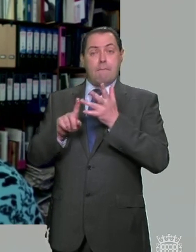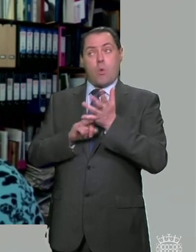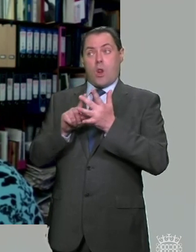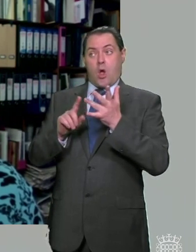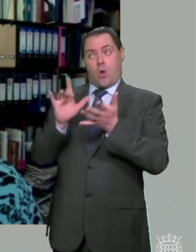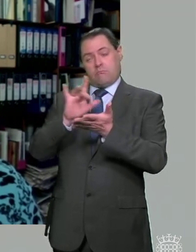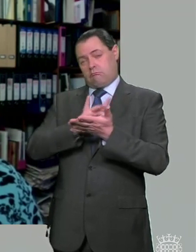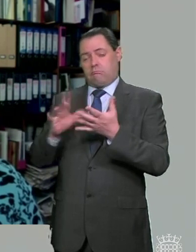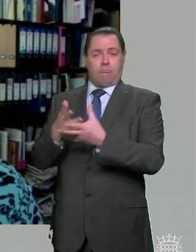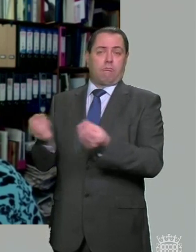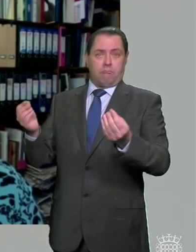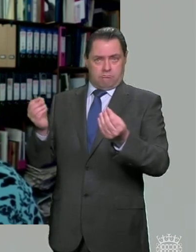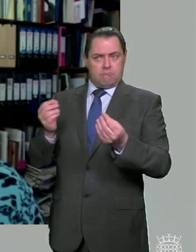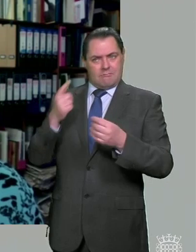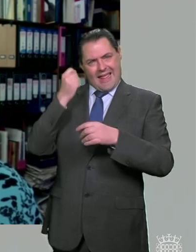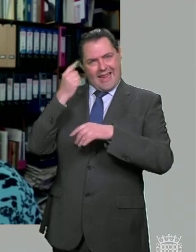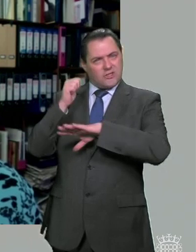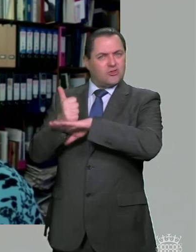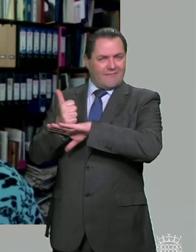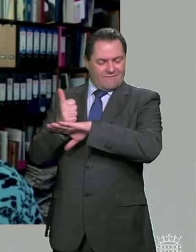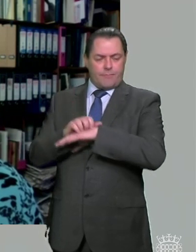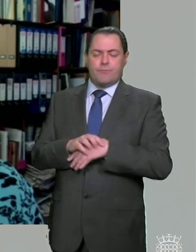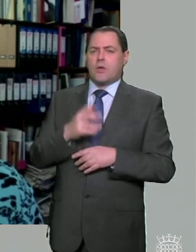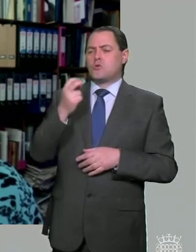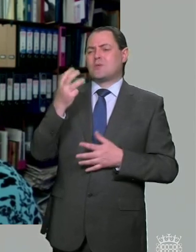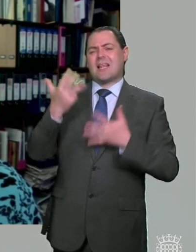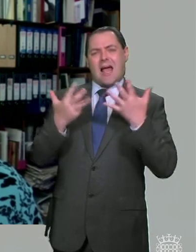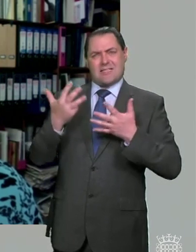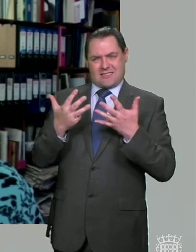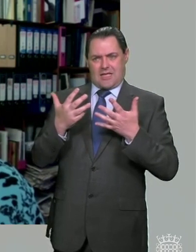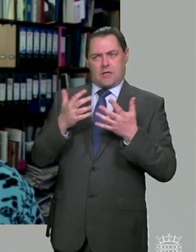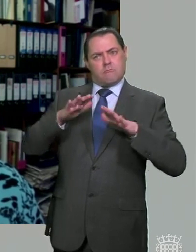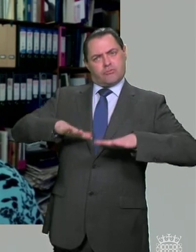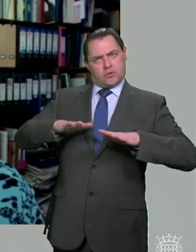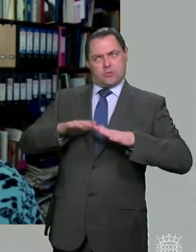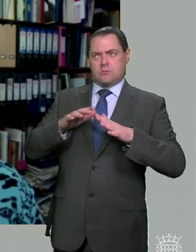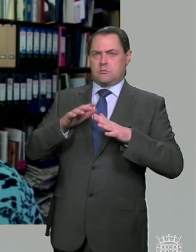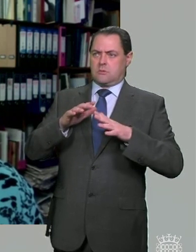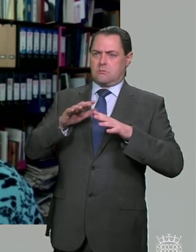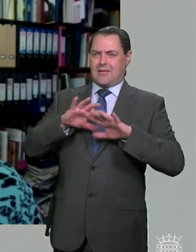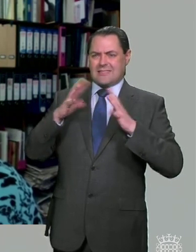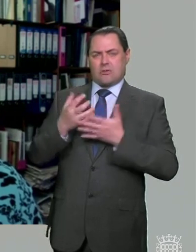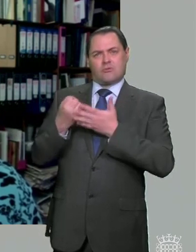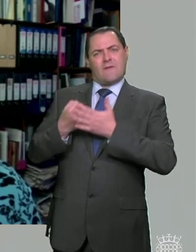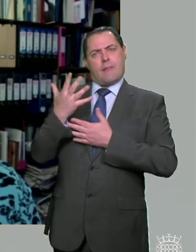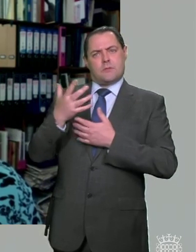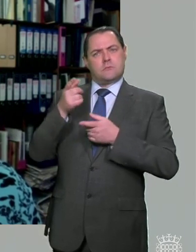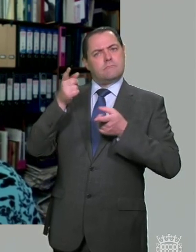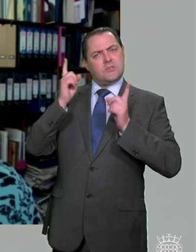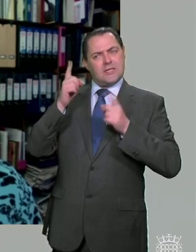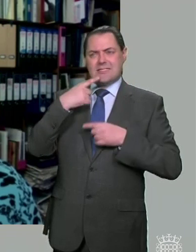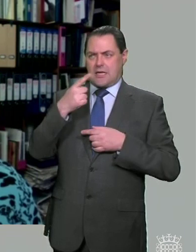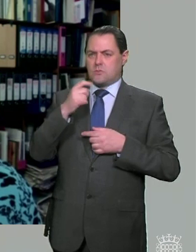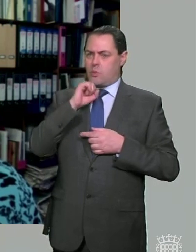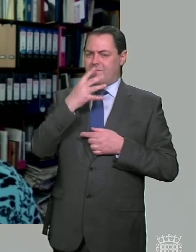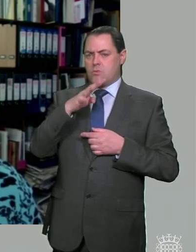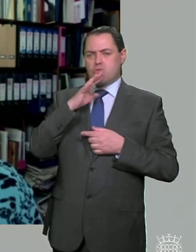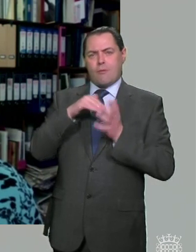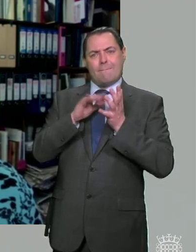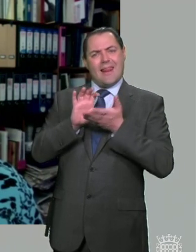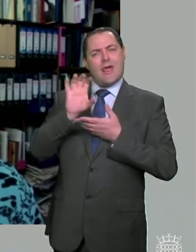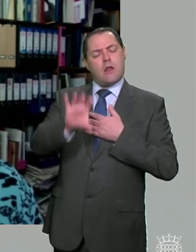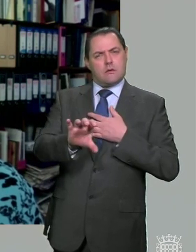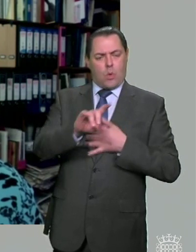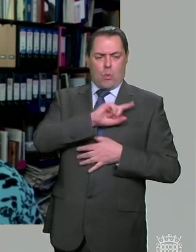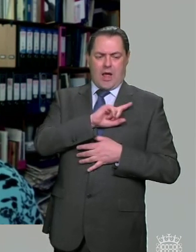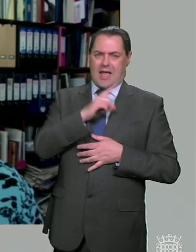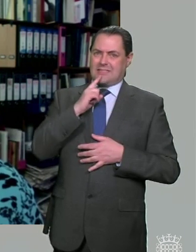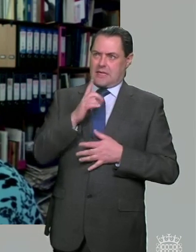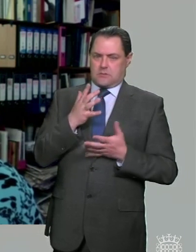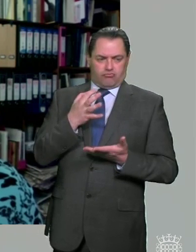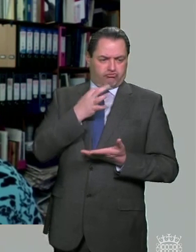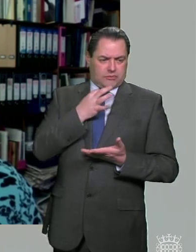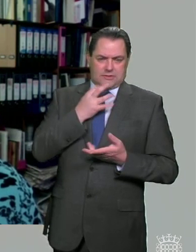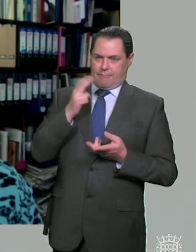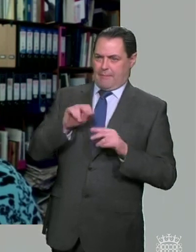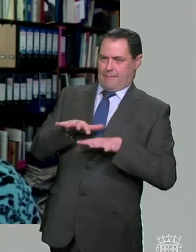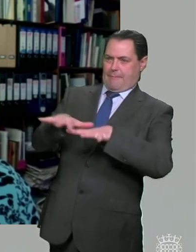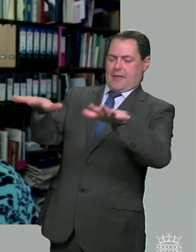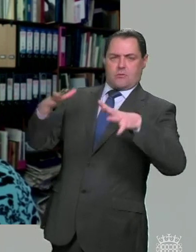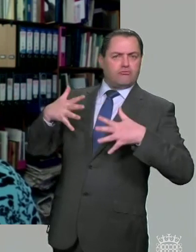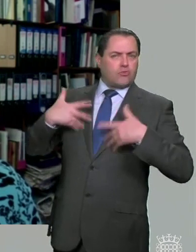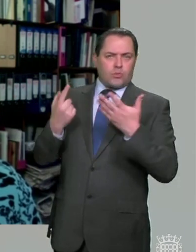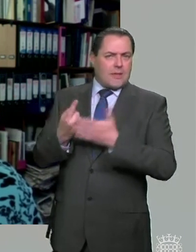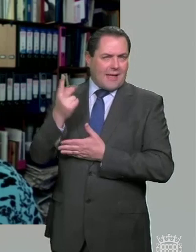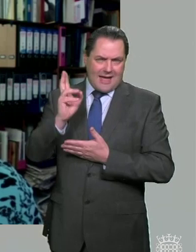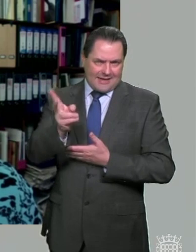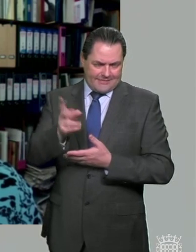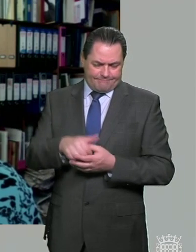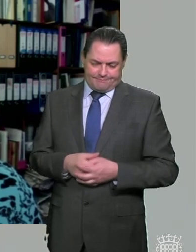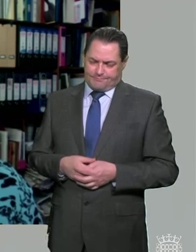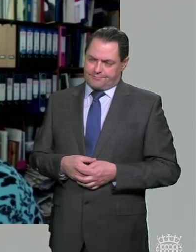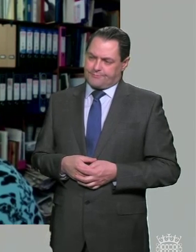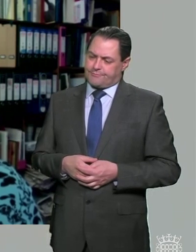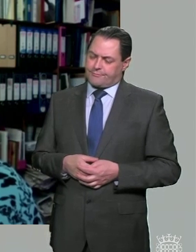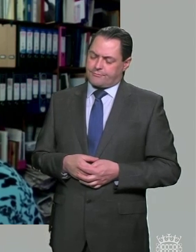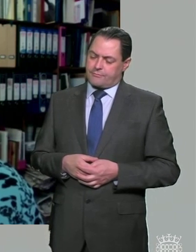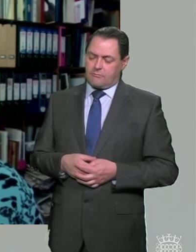In 2019, the then UK International Development Secretary, the right honourable Member for Reading West pledged £400 million to the programme, as he said to do otherwise would risk a return to thousands of new polio cases every year.